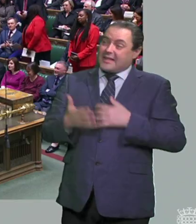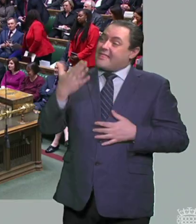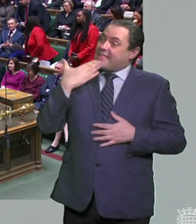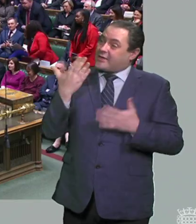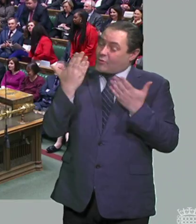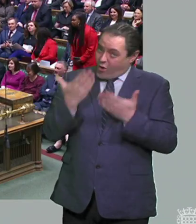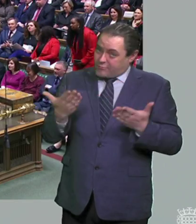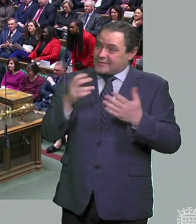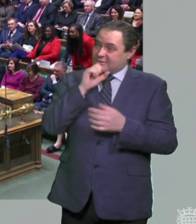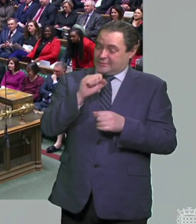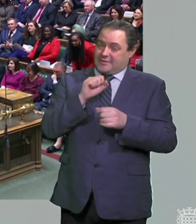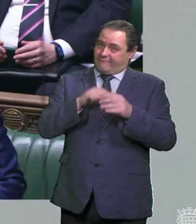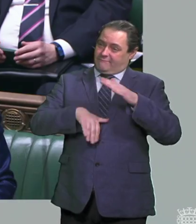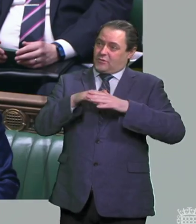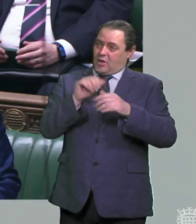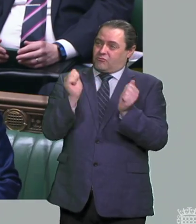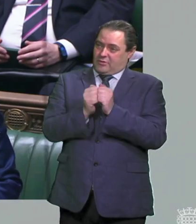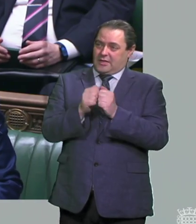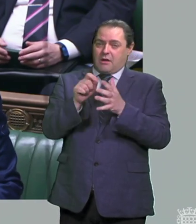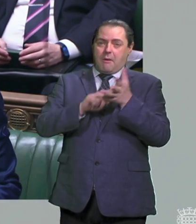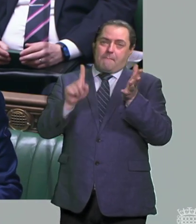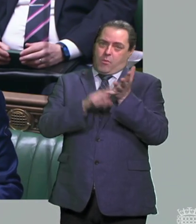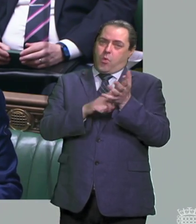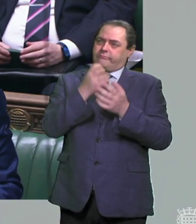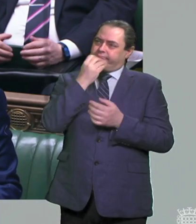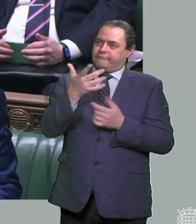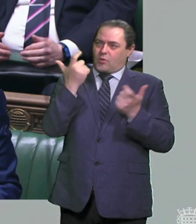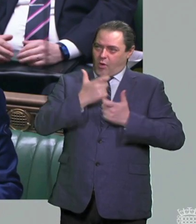I thank the honourable Gentleman, and I totally agree with him.